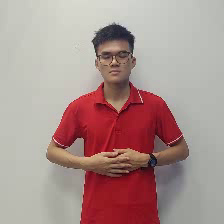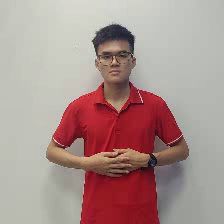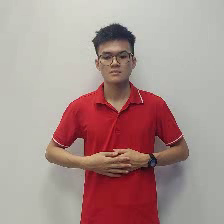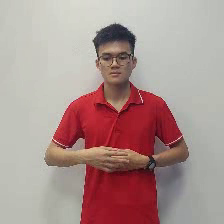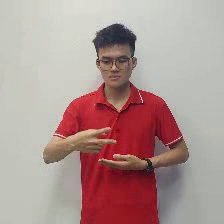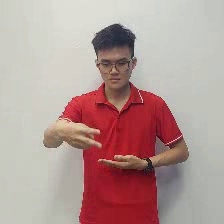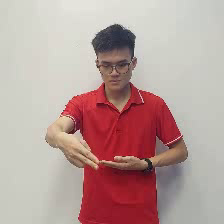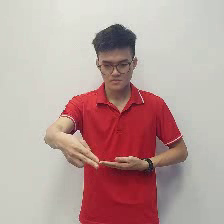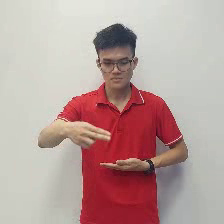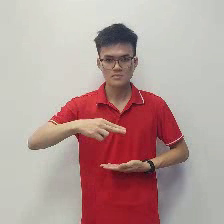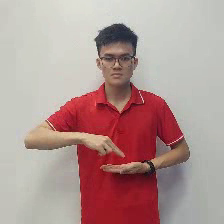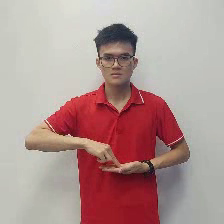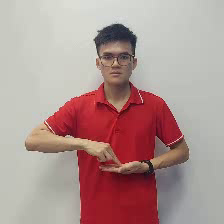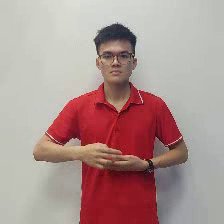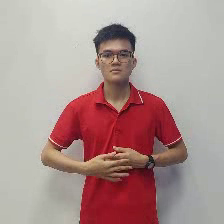Thức ăn